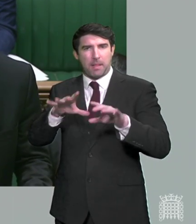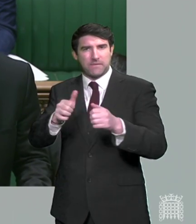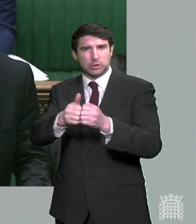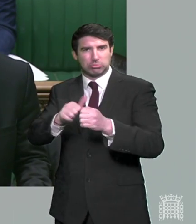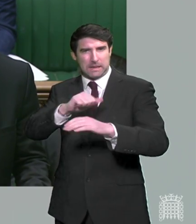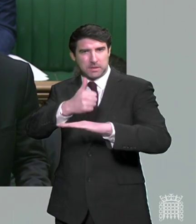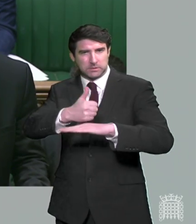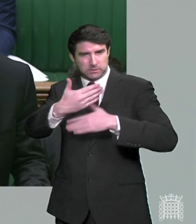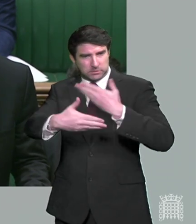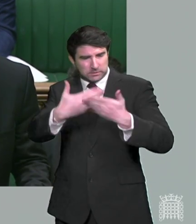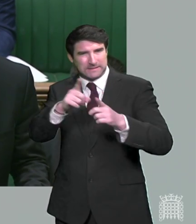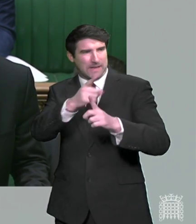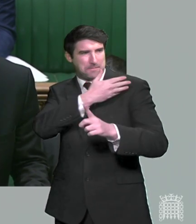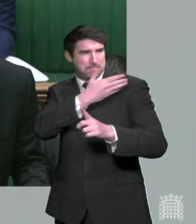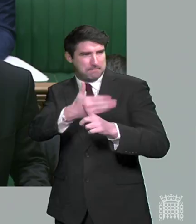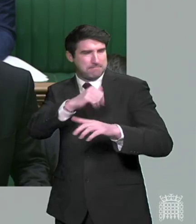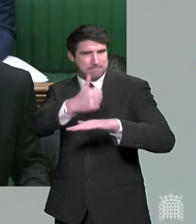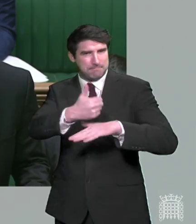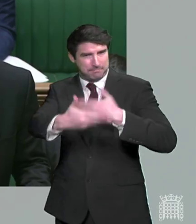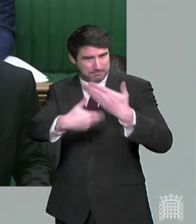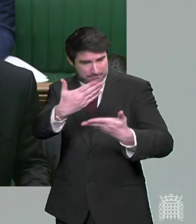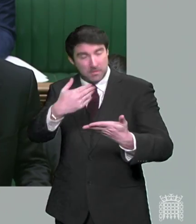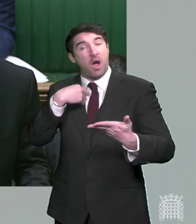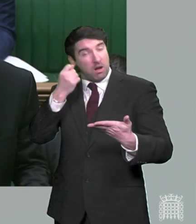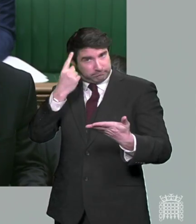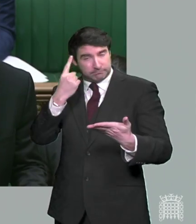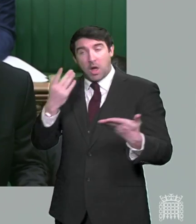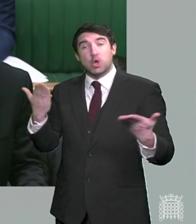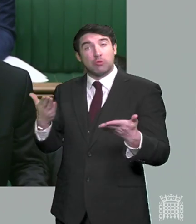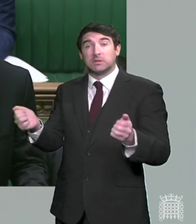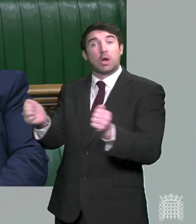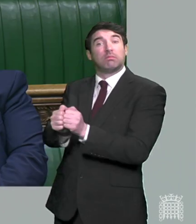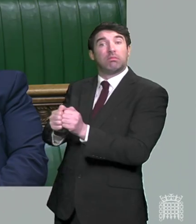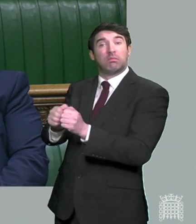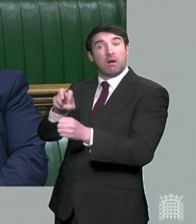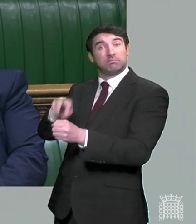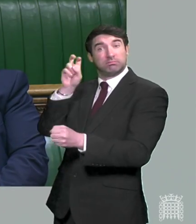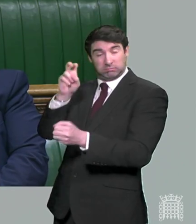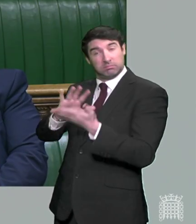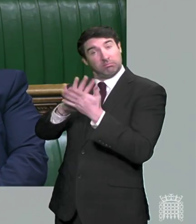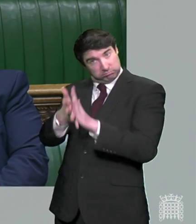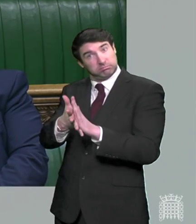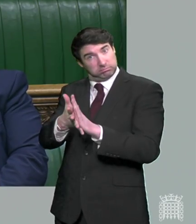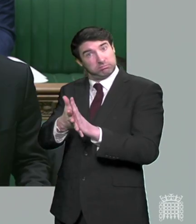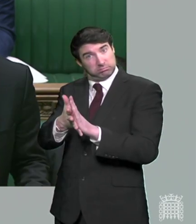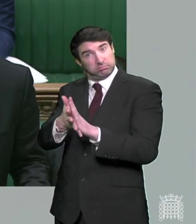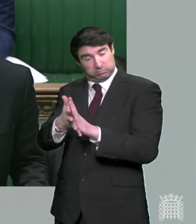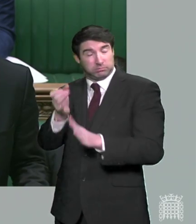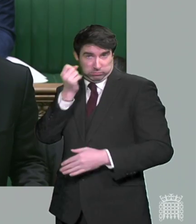The situation as it currently stands is undermining the Belfast/Good Friday agreement and power-sharing.